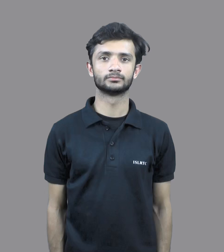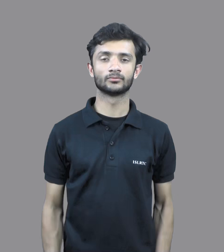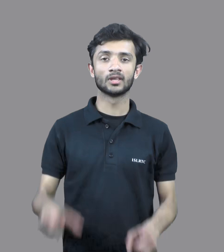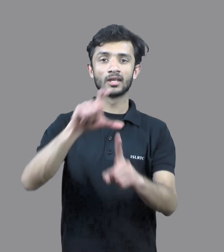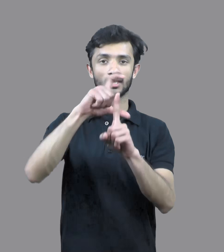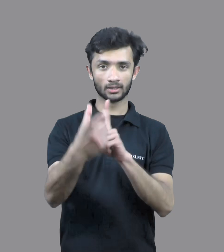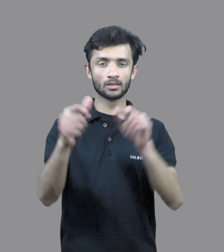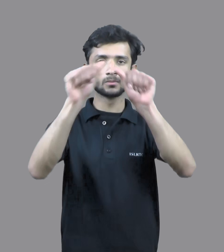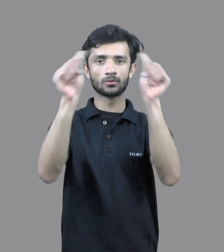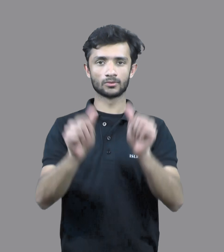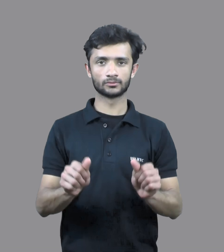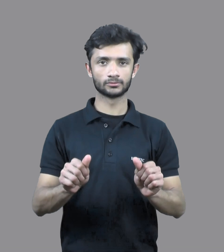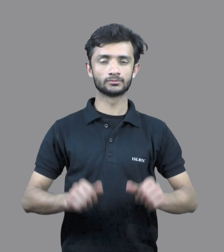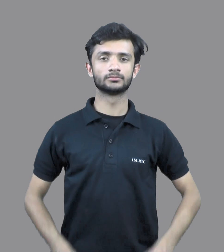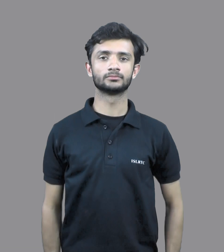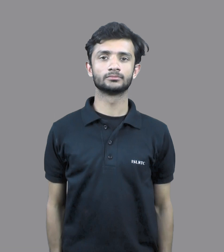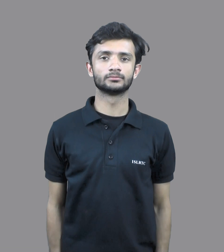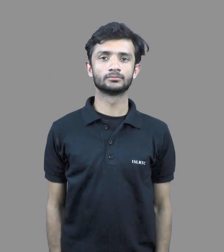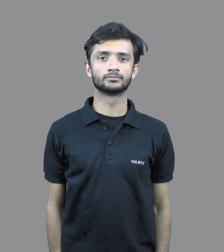Cultural Model of Disability